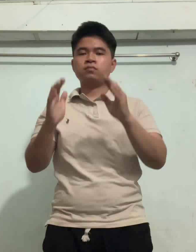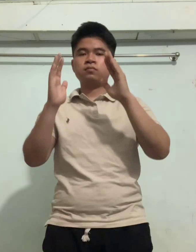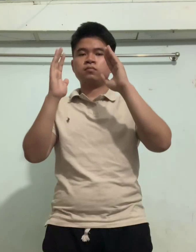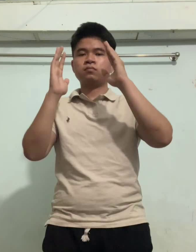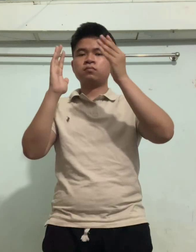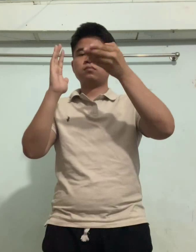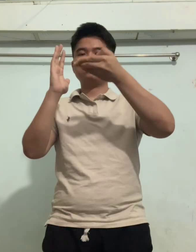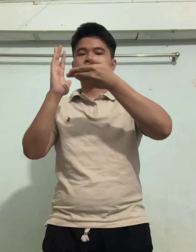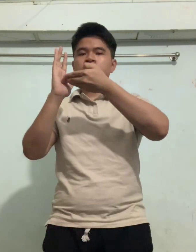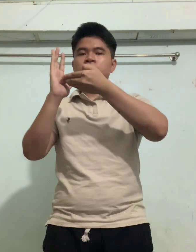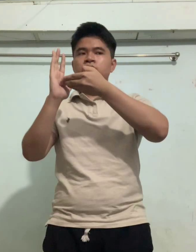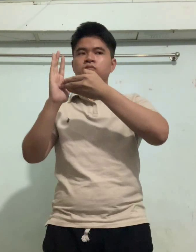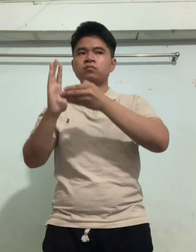gioi thieu